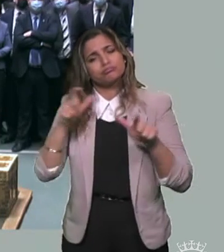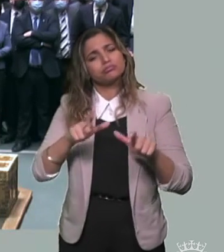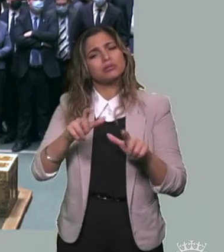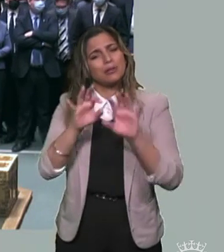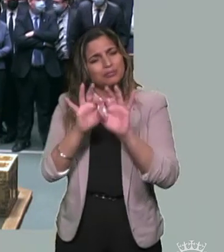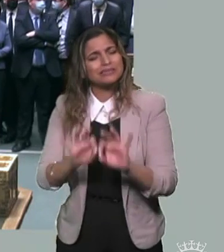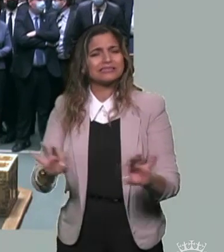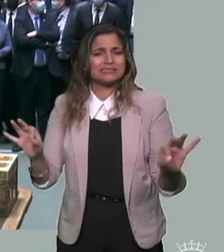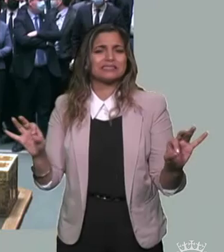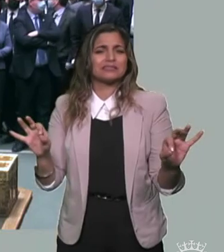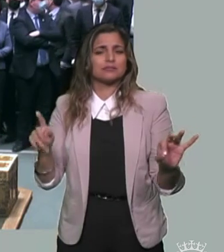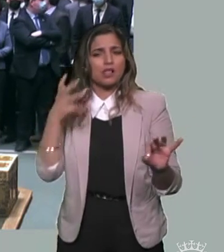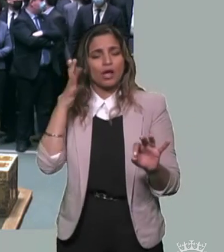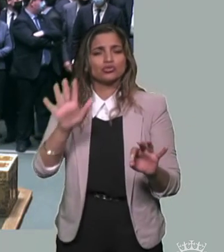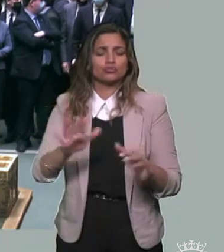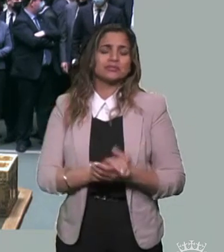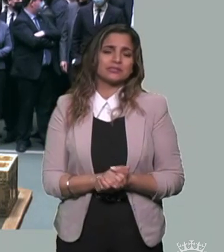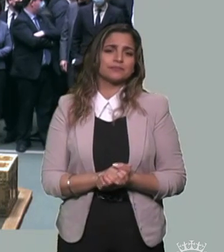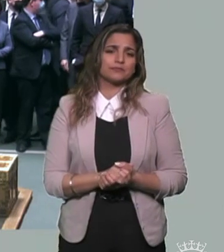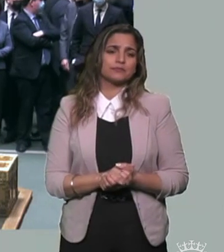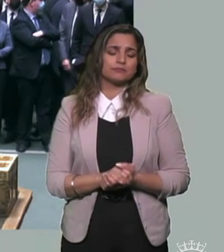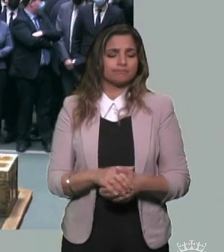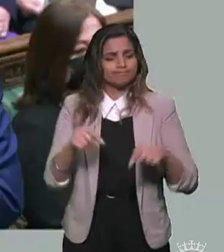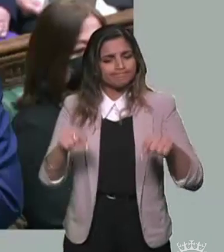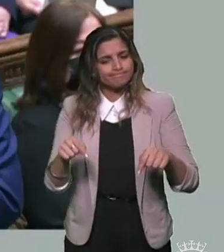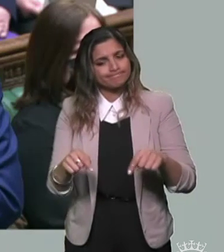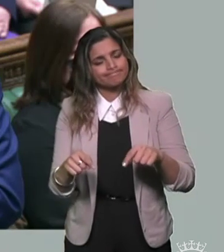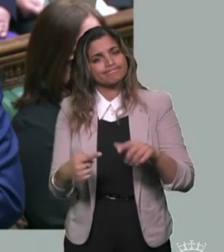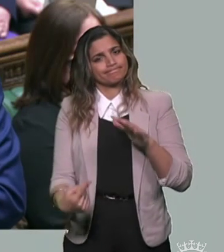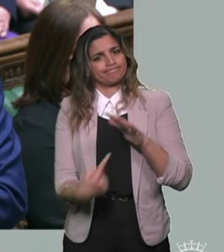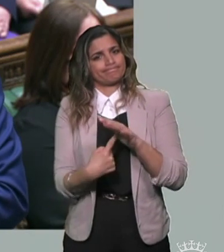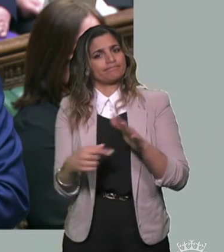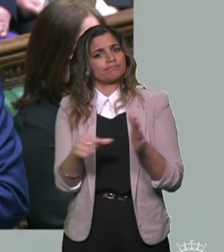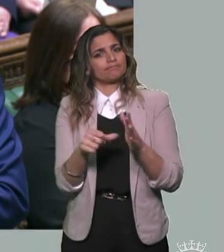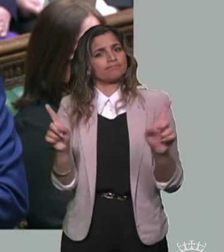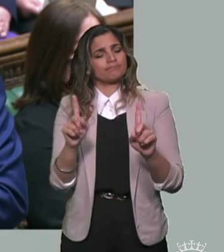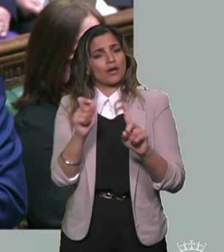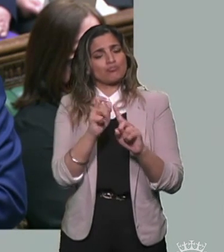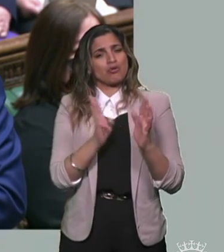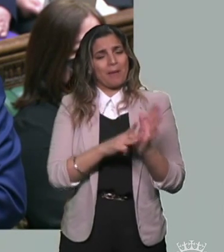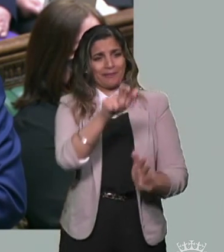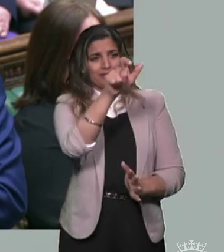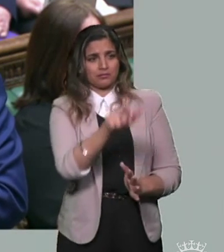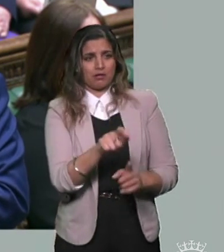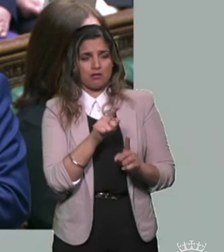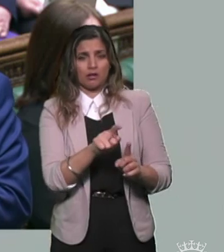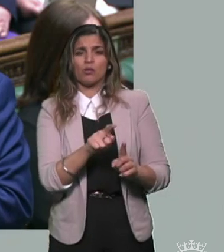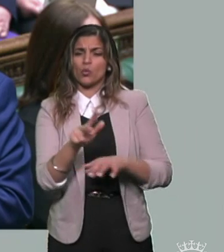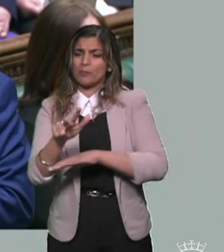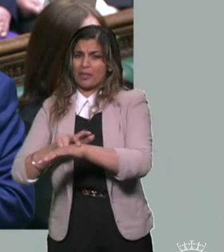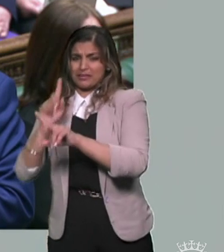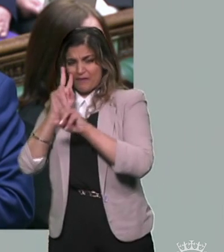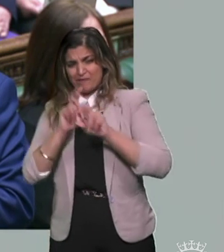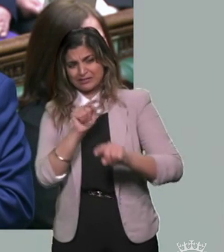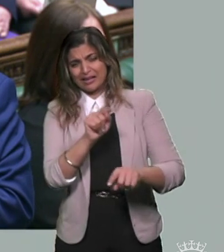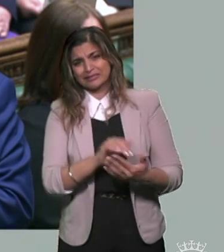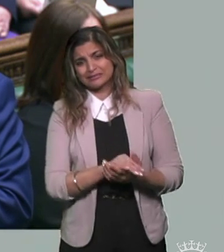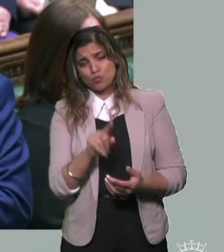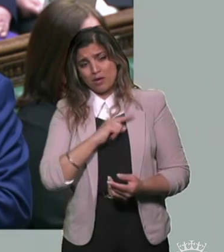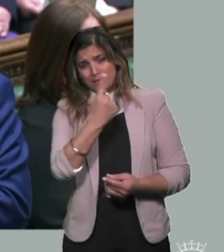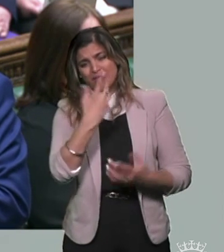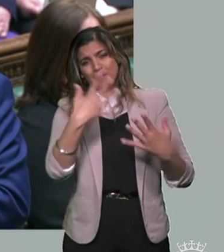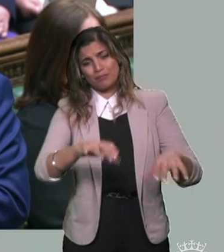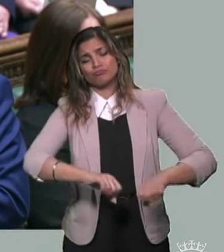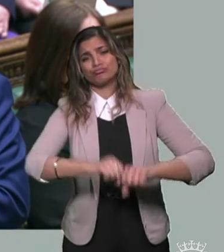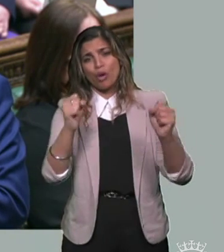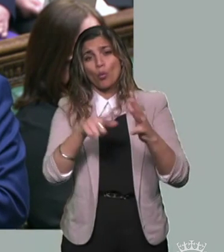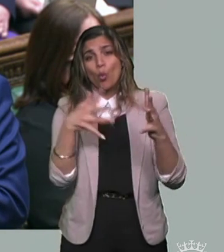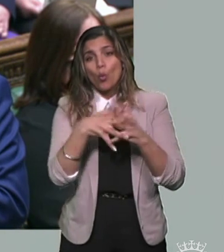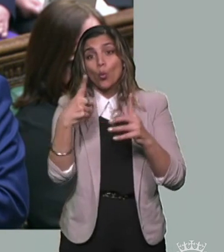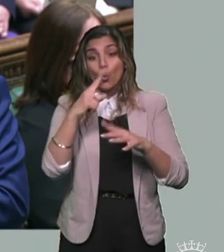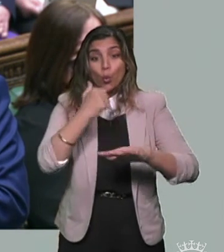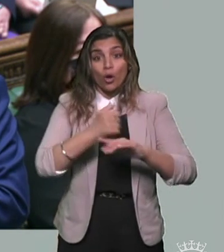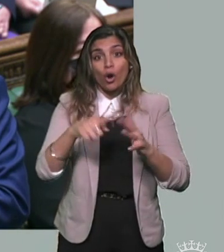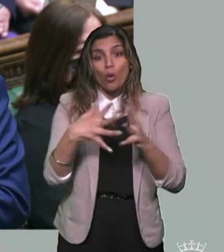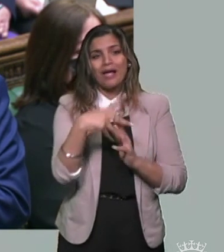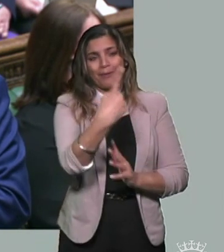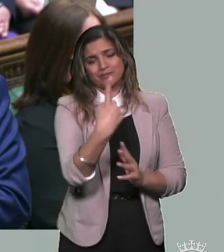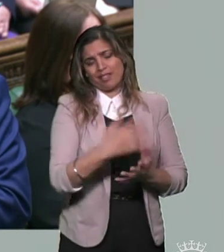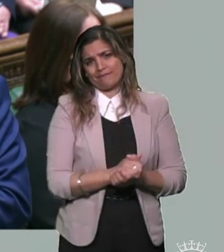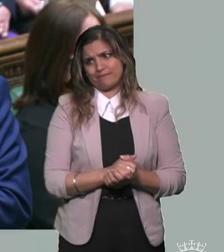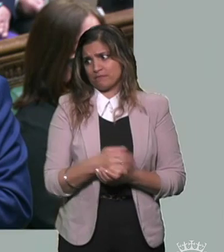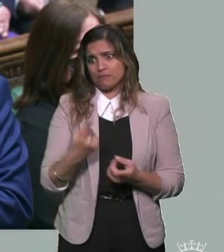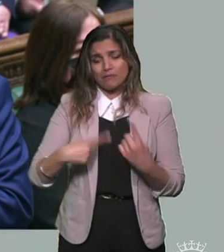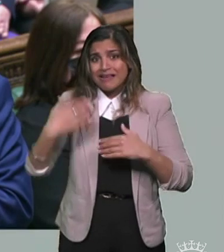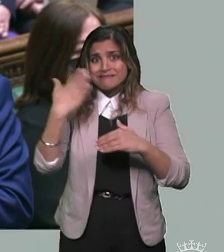At the heart of this matter, we have a Prime Minister who is being investigated by the police for breaking his own laws—it is absolutely unprecedented.